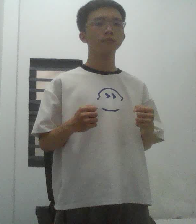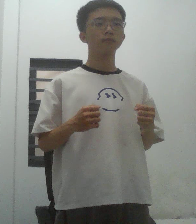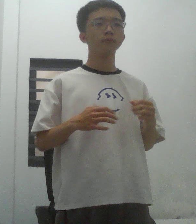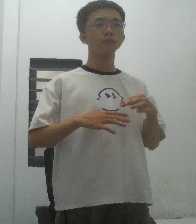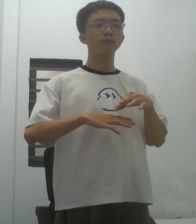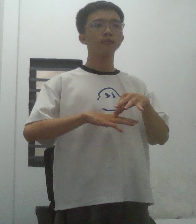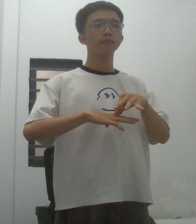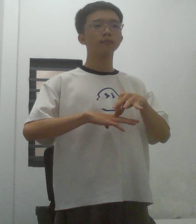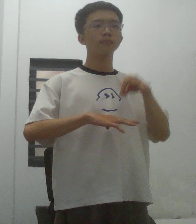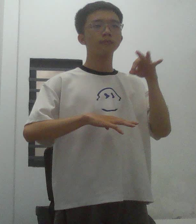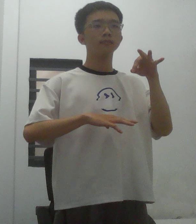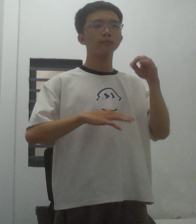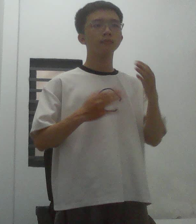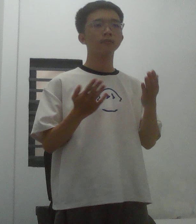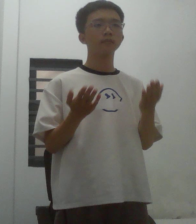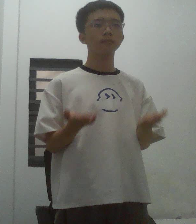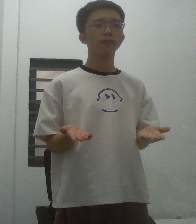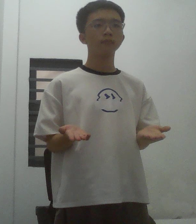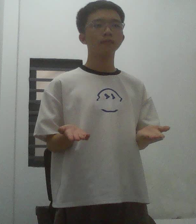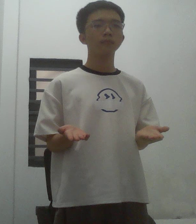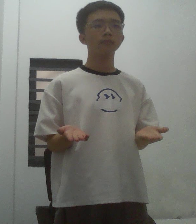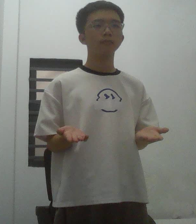tuan nay